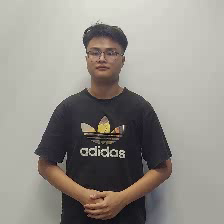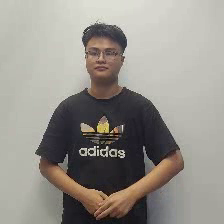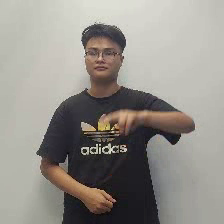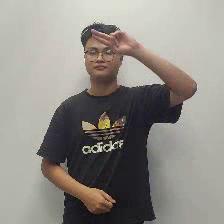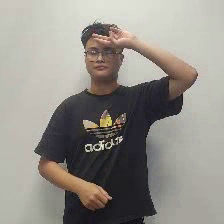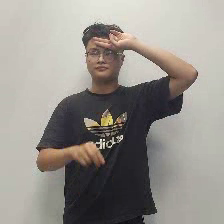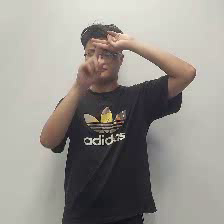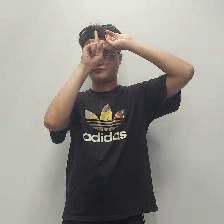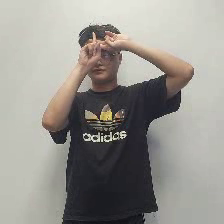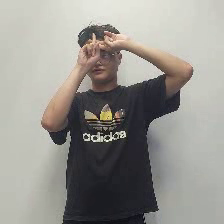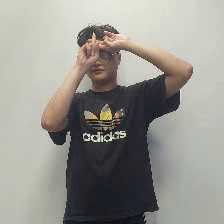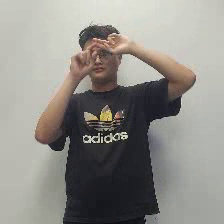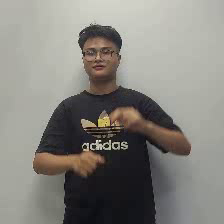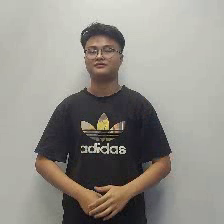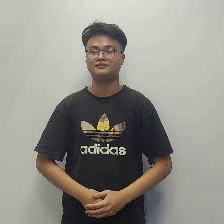Bệnh viện